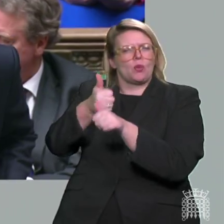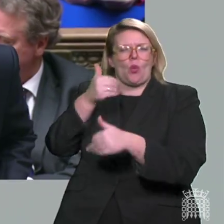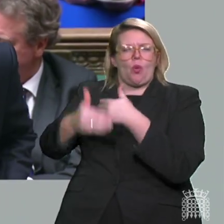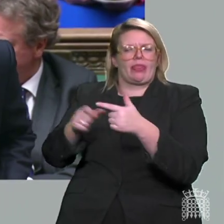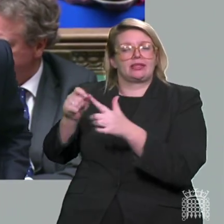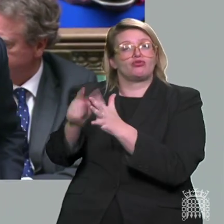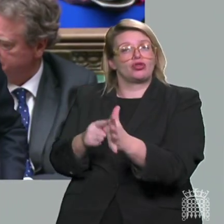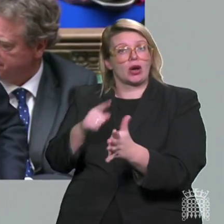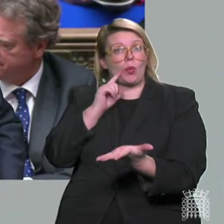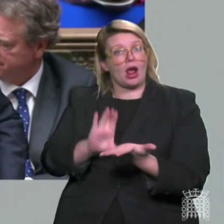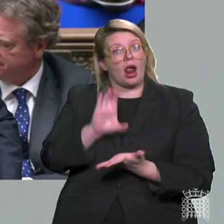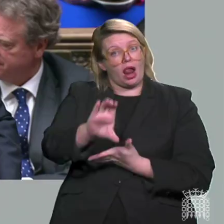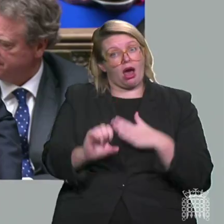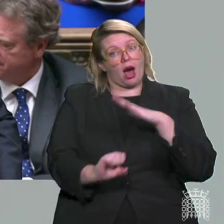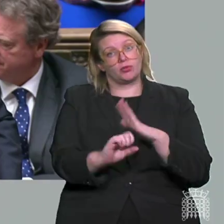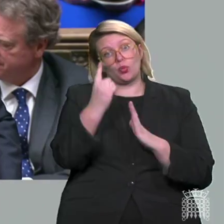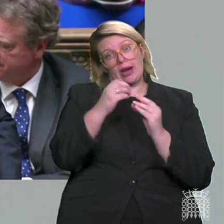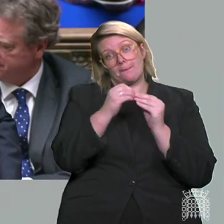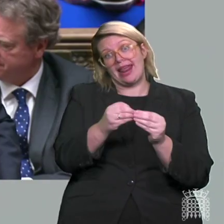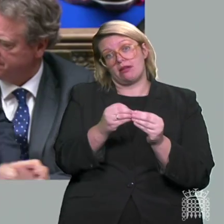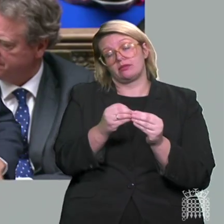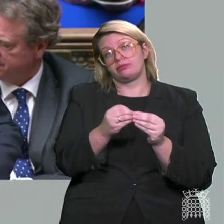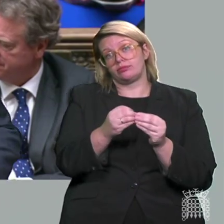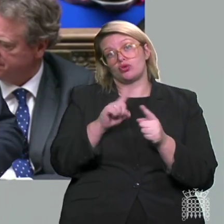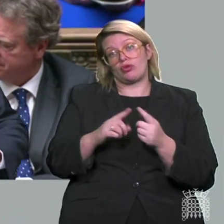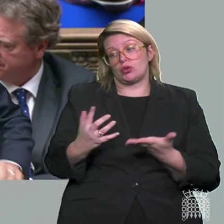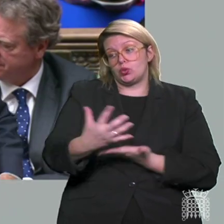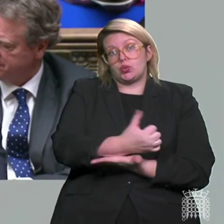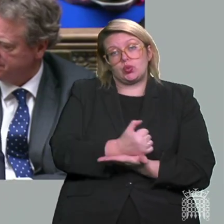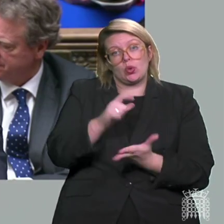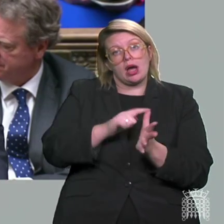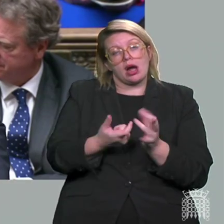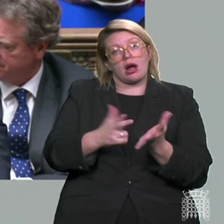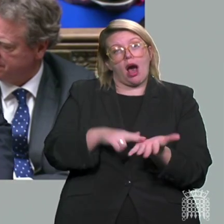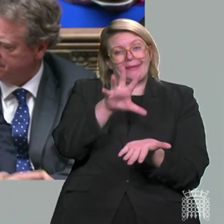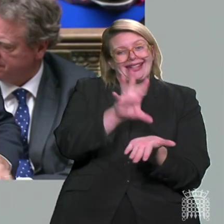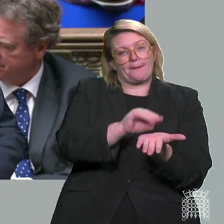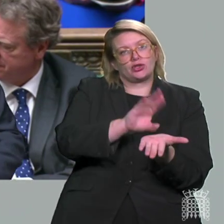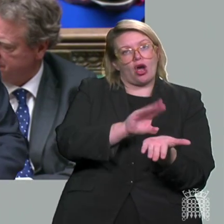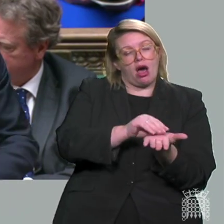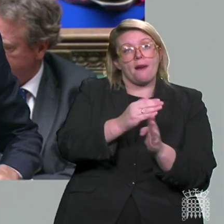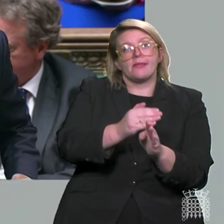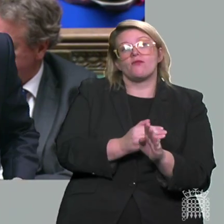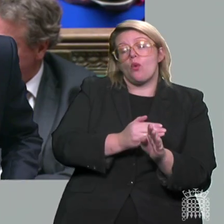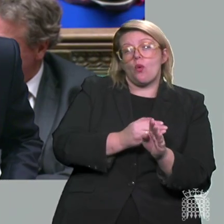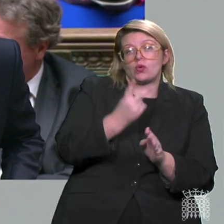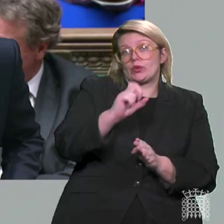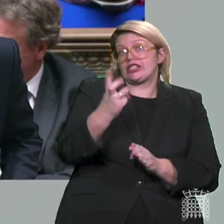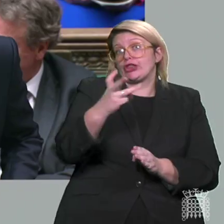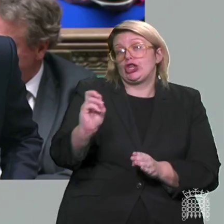We will invest up to £1 billion to establish carbon capture and storage in four industrial clusters by 2030.